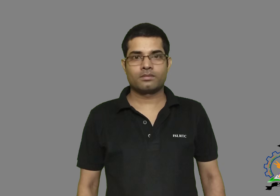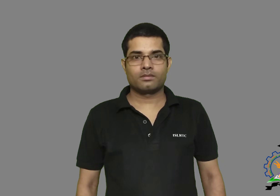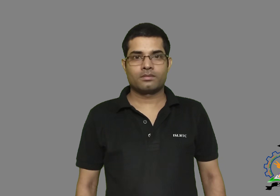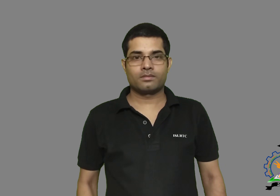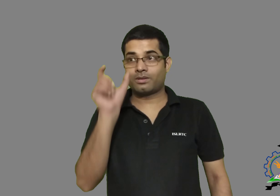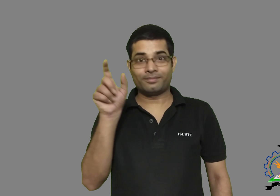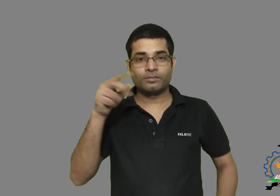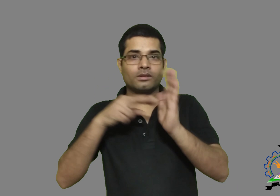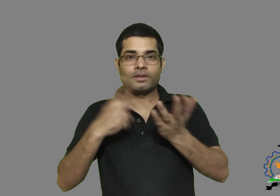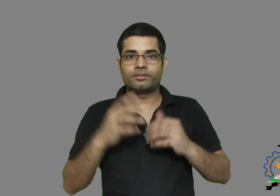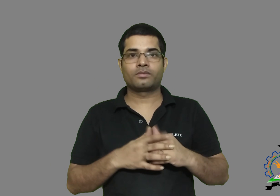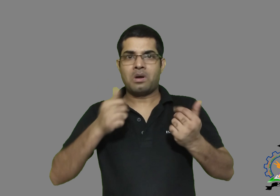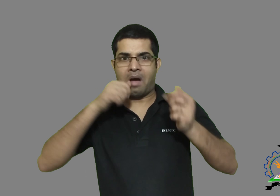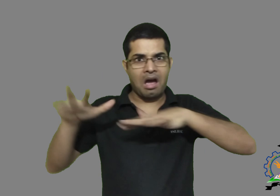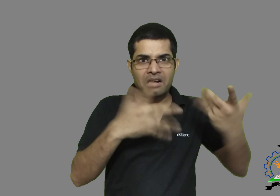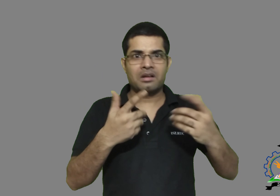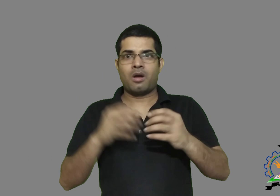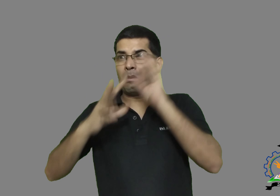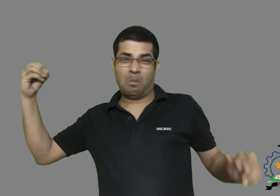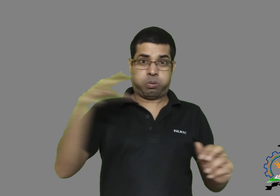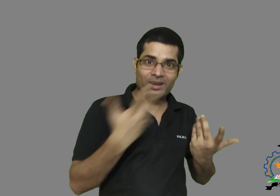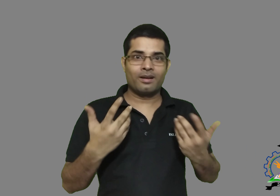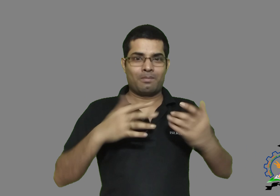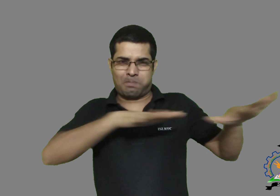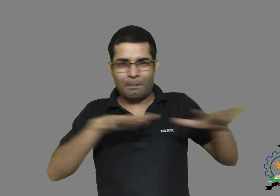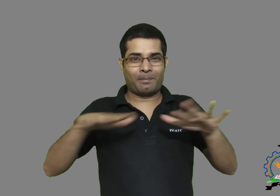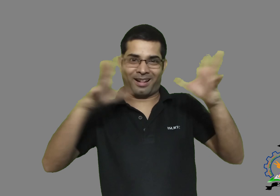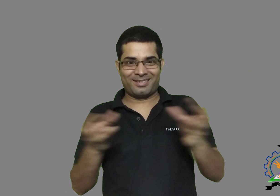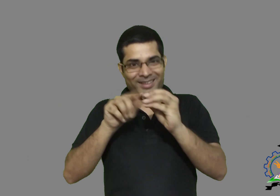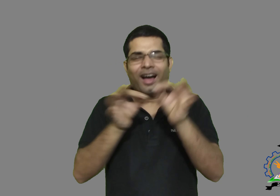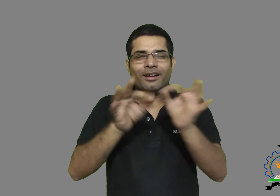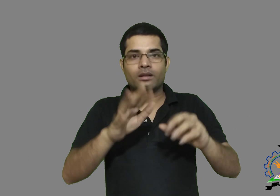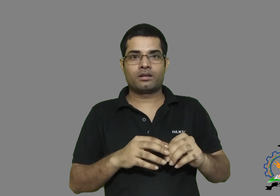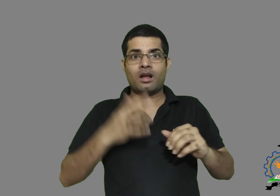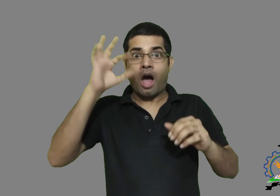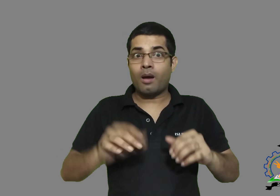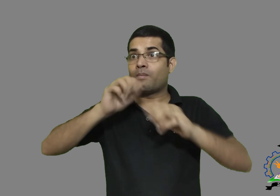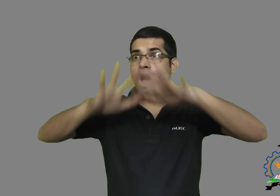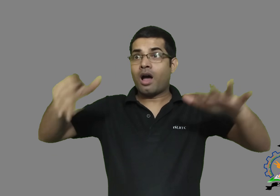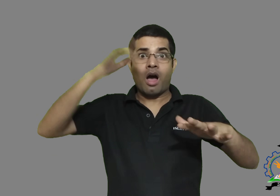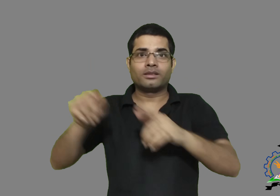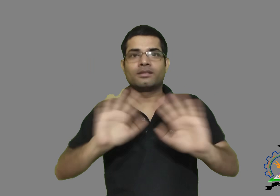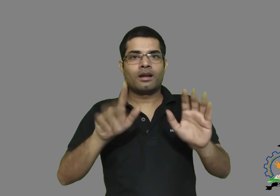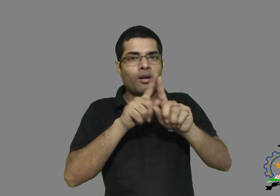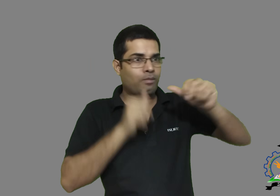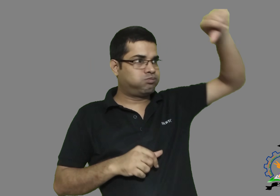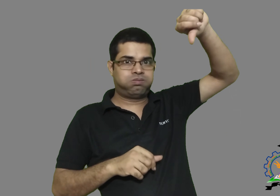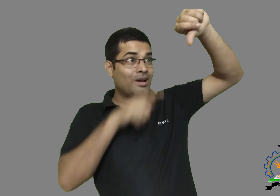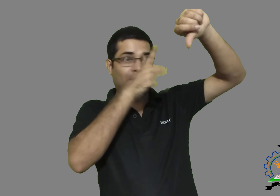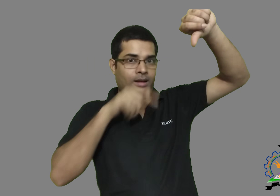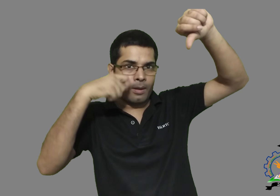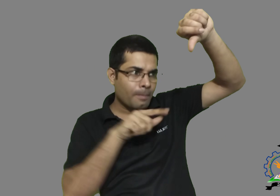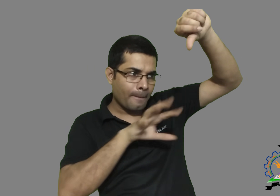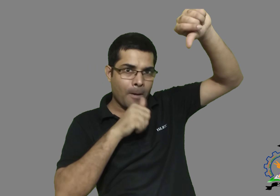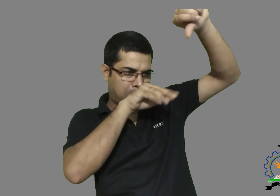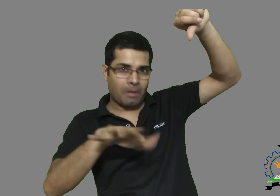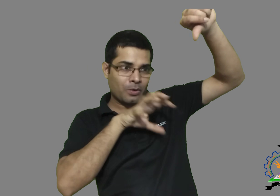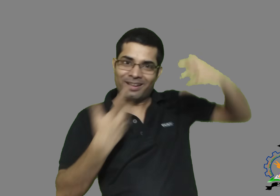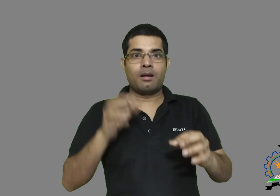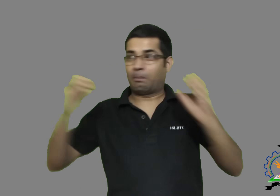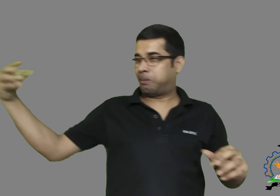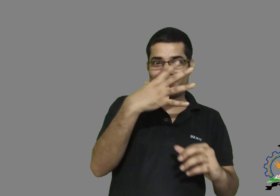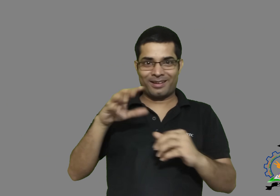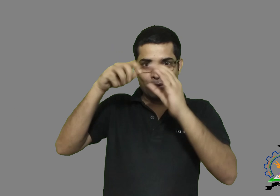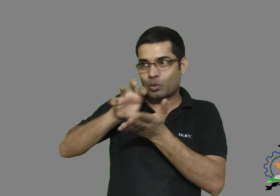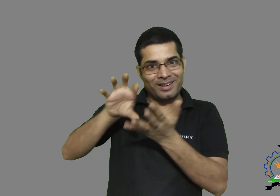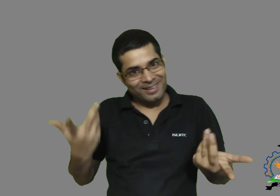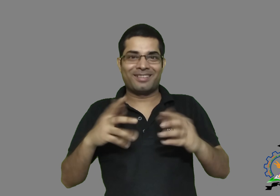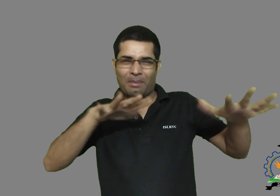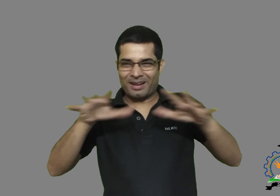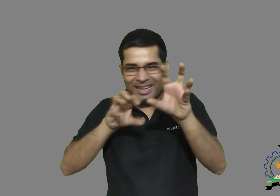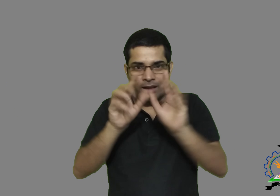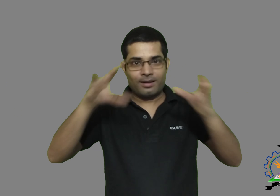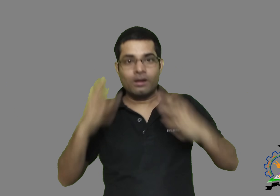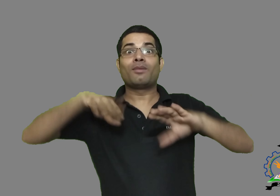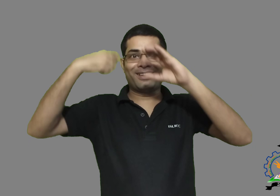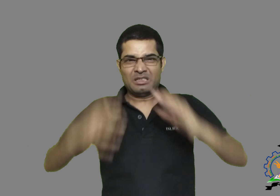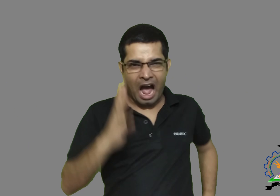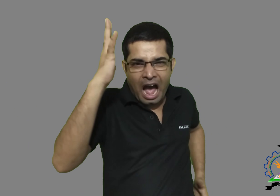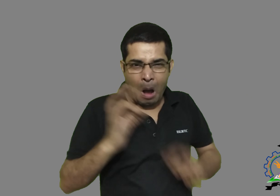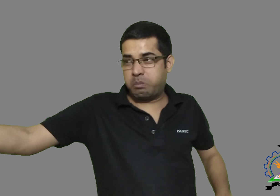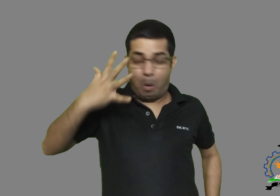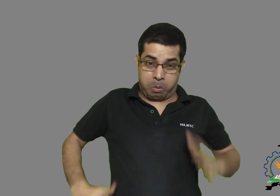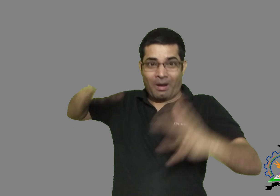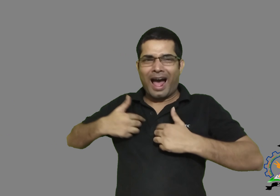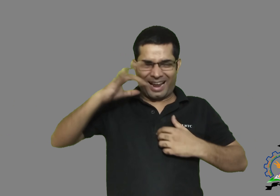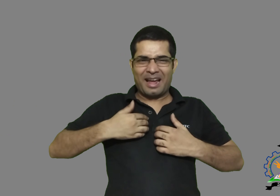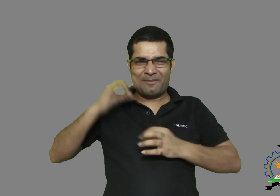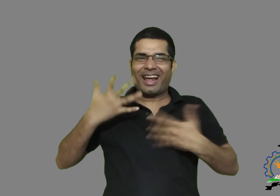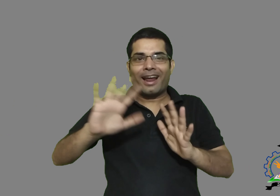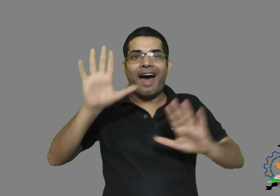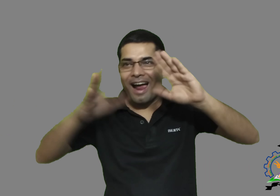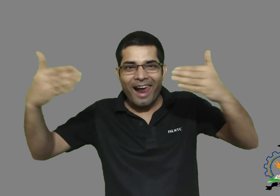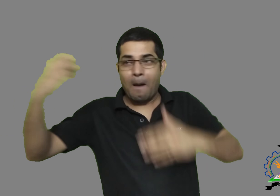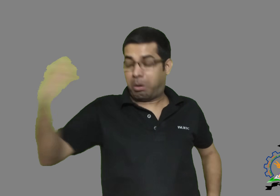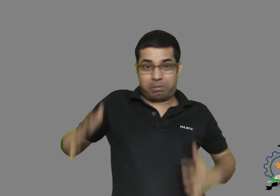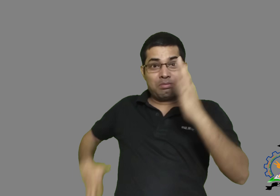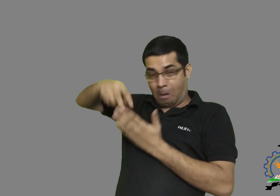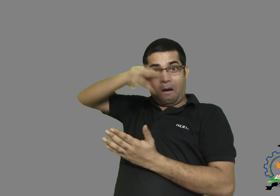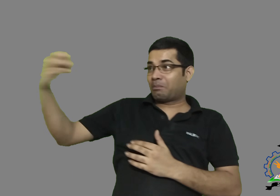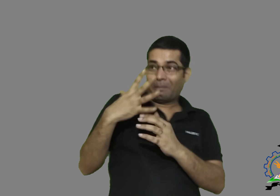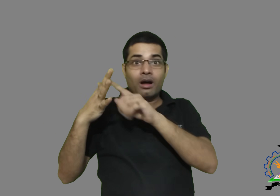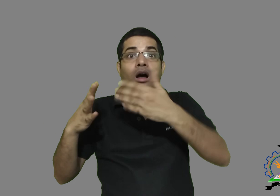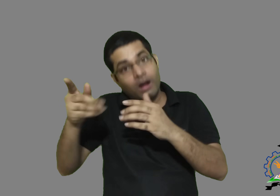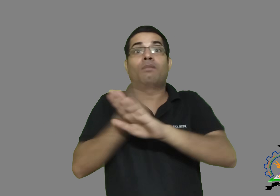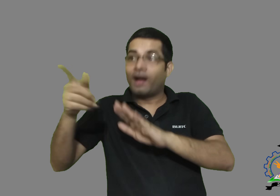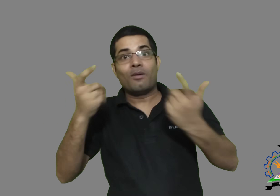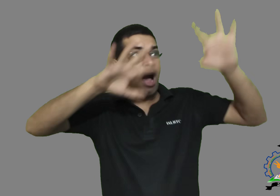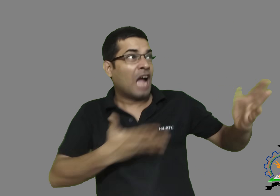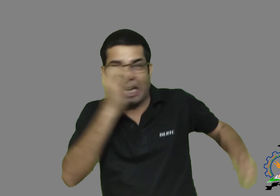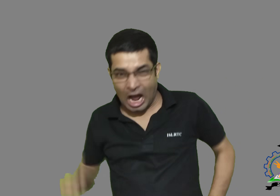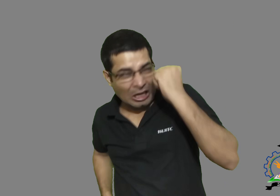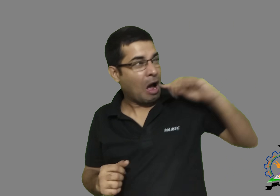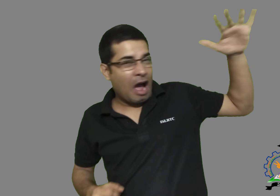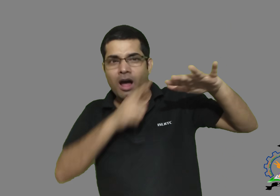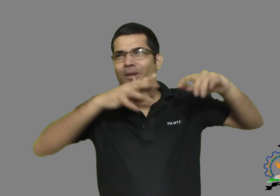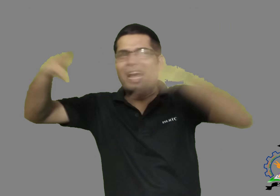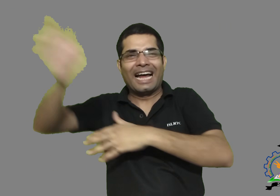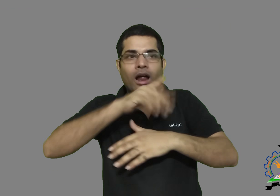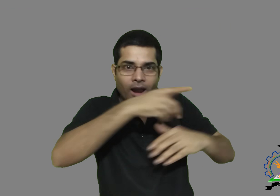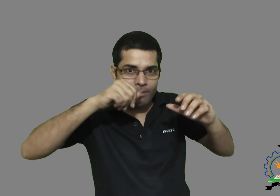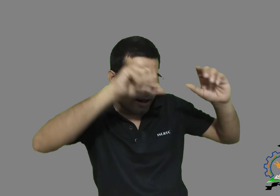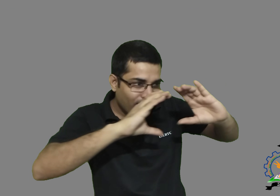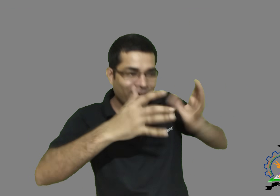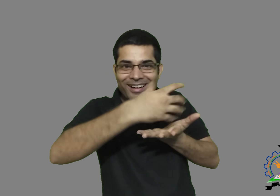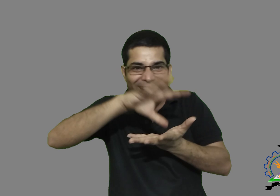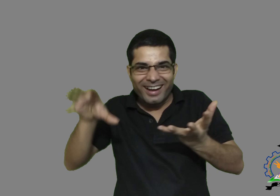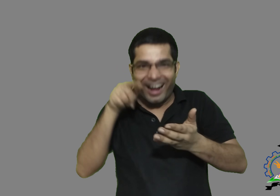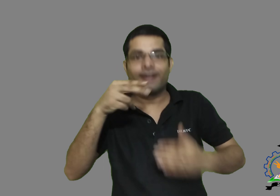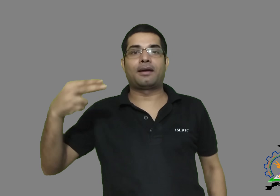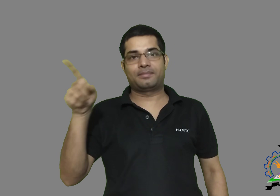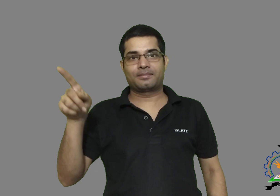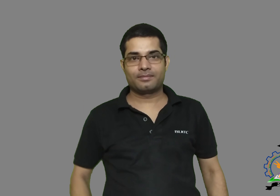Simulation